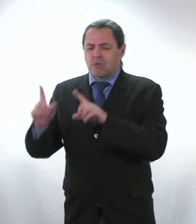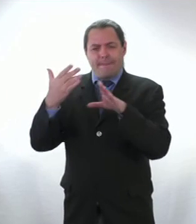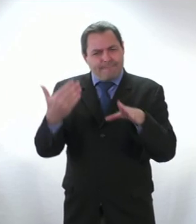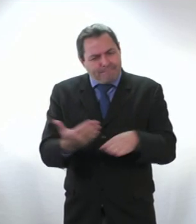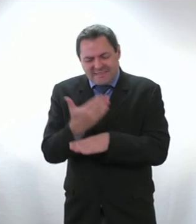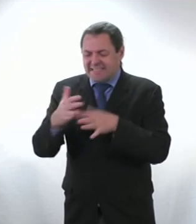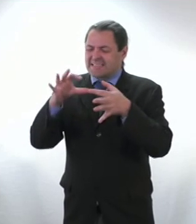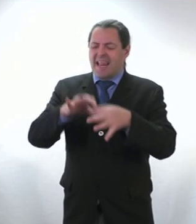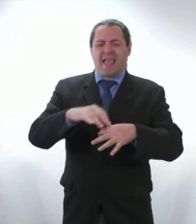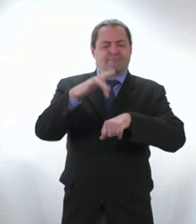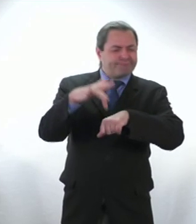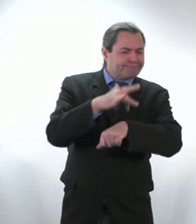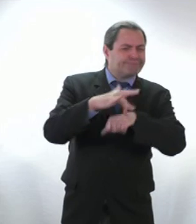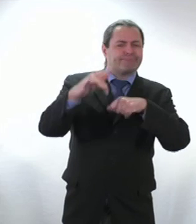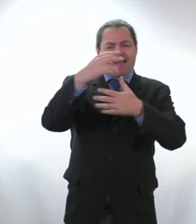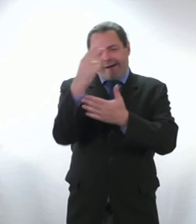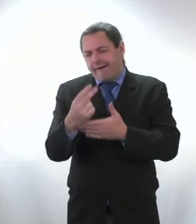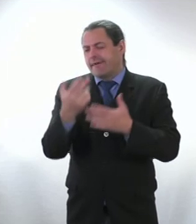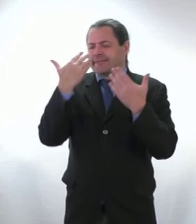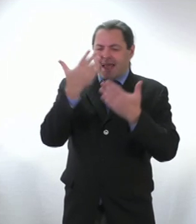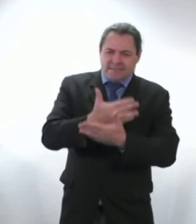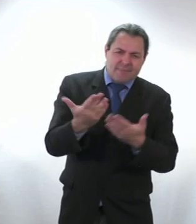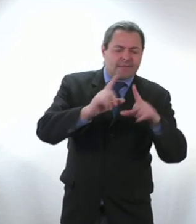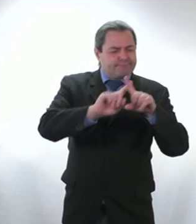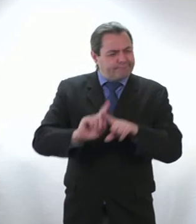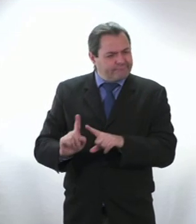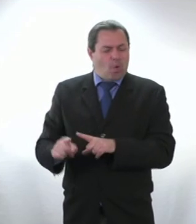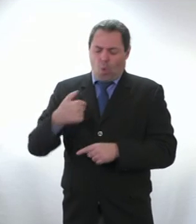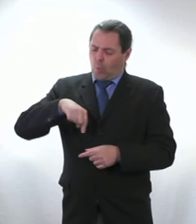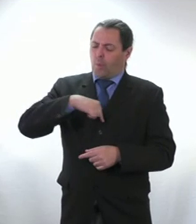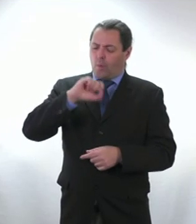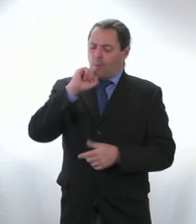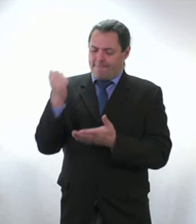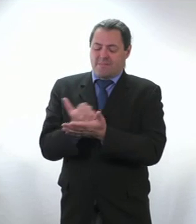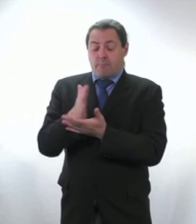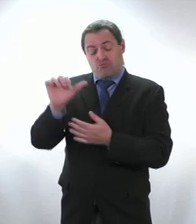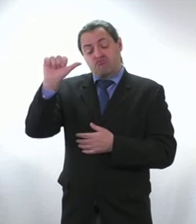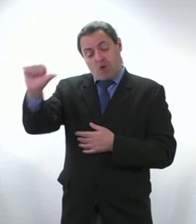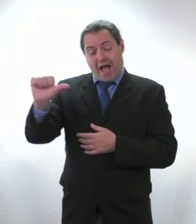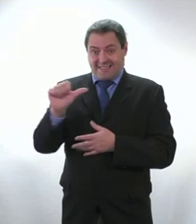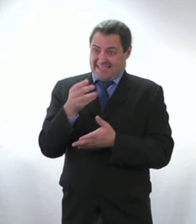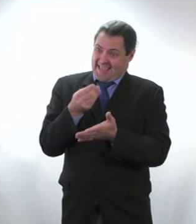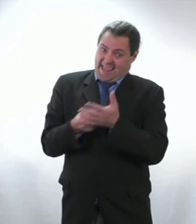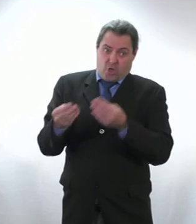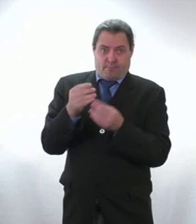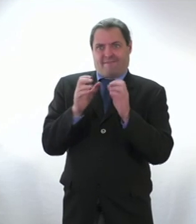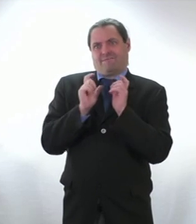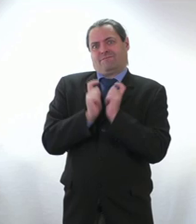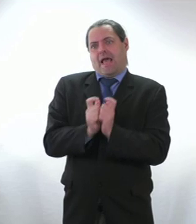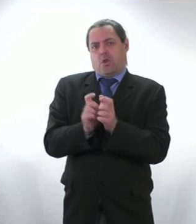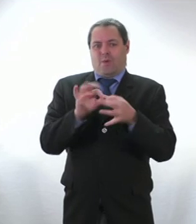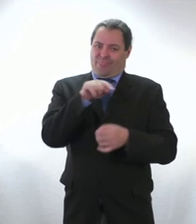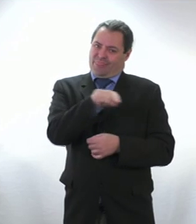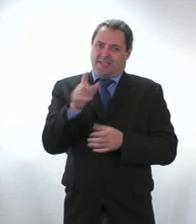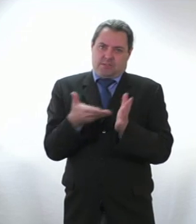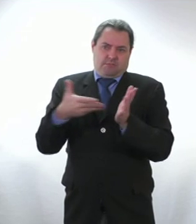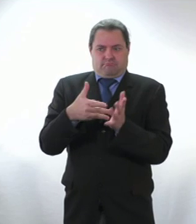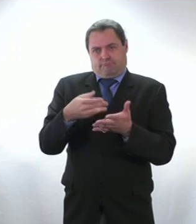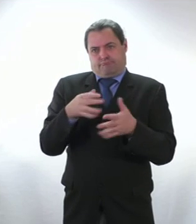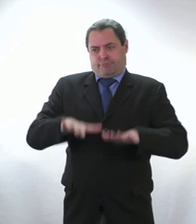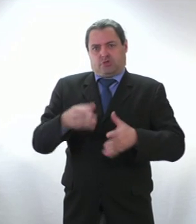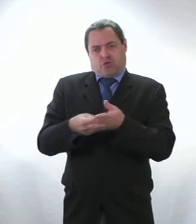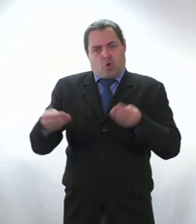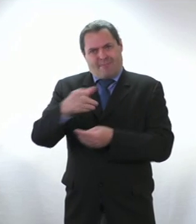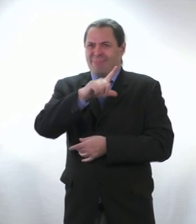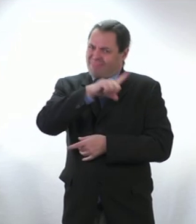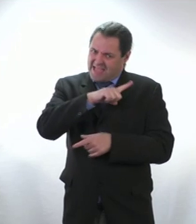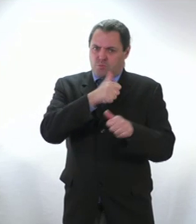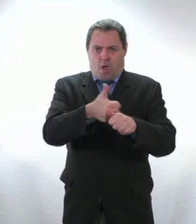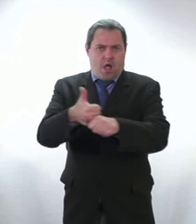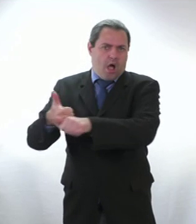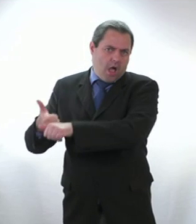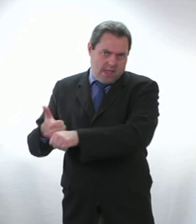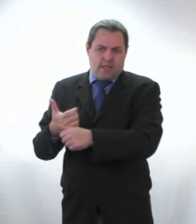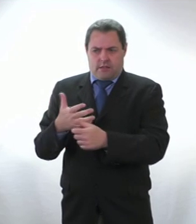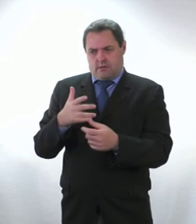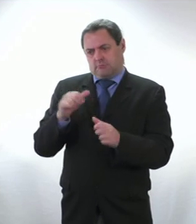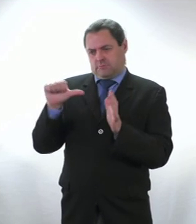The hon. Member is right, by the way, to identify the massive economic value of those industries, and that is why we are supporting them through these tough times.